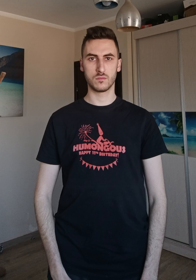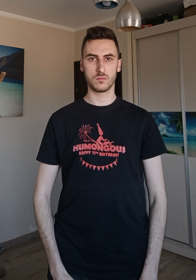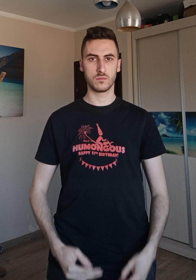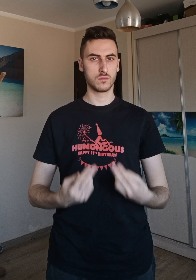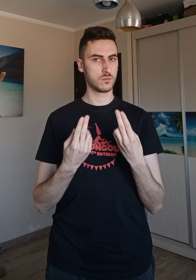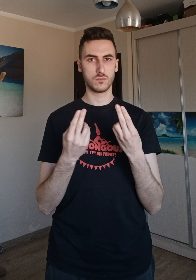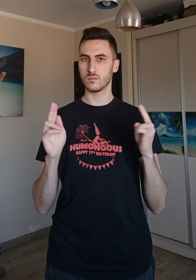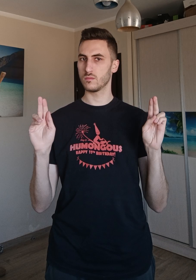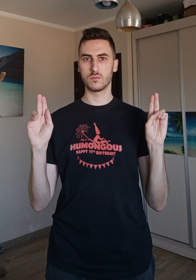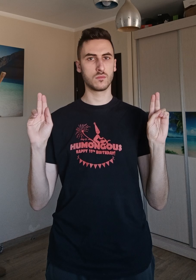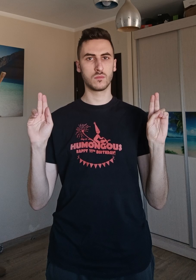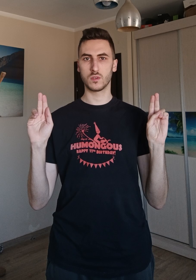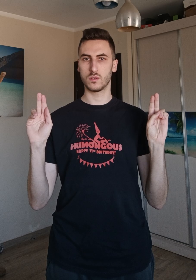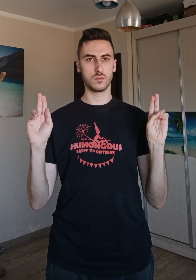לא חשוב